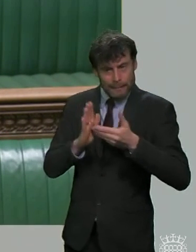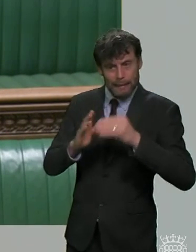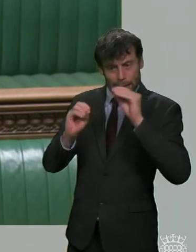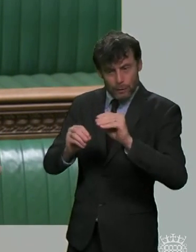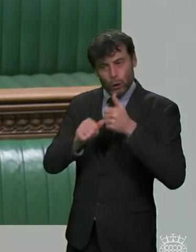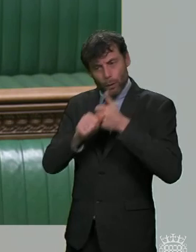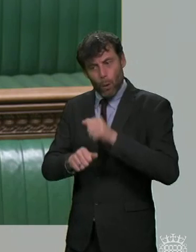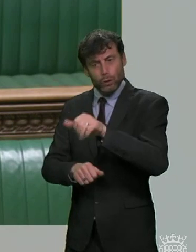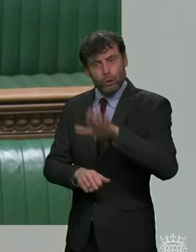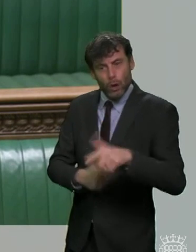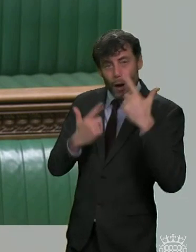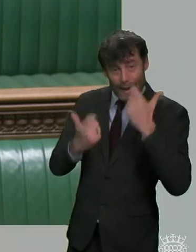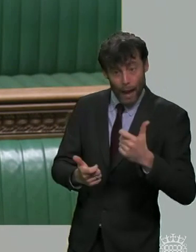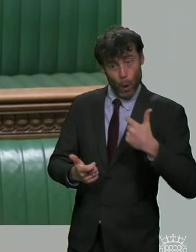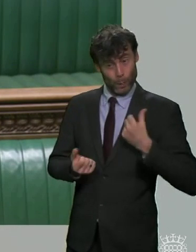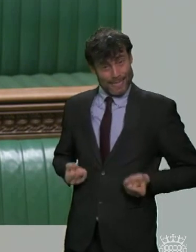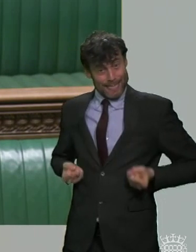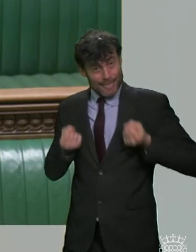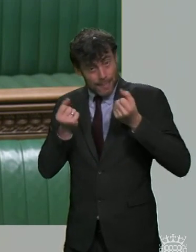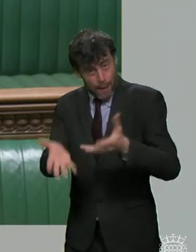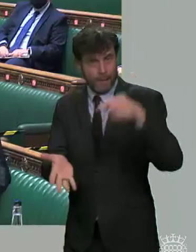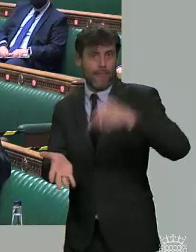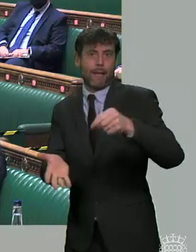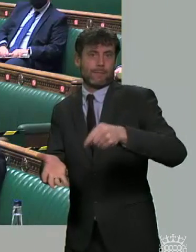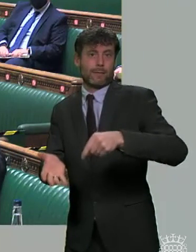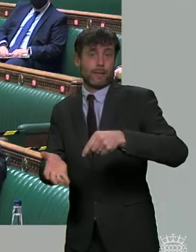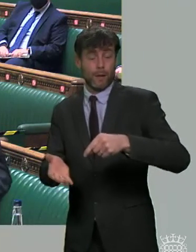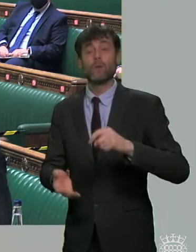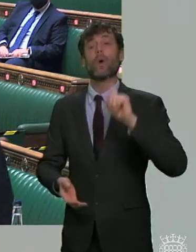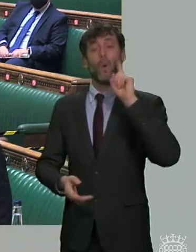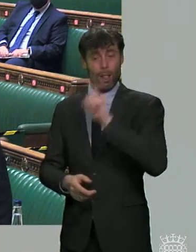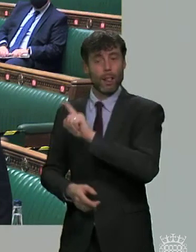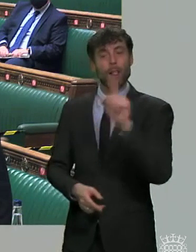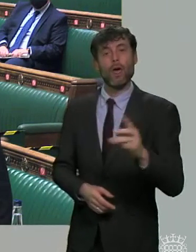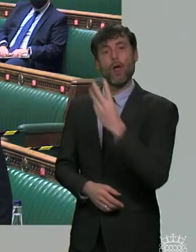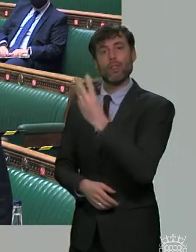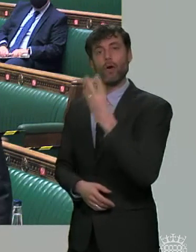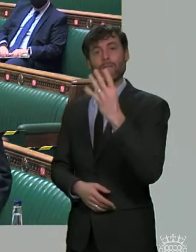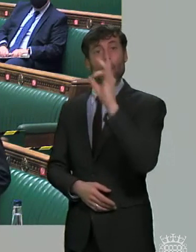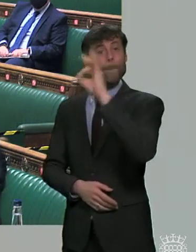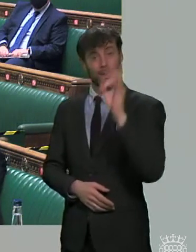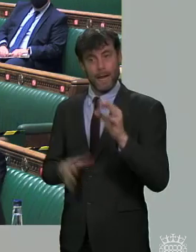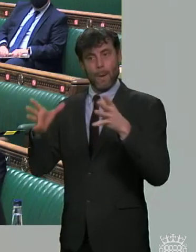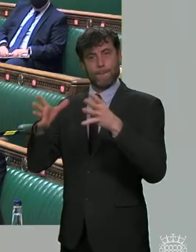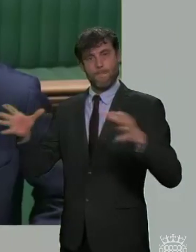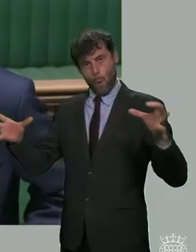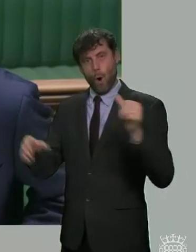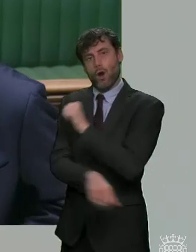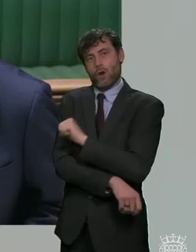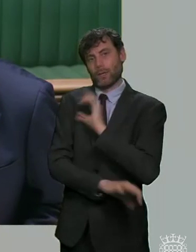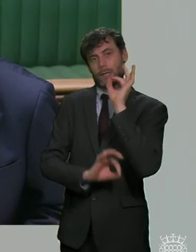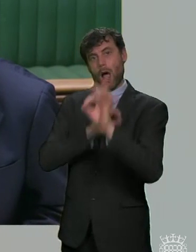It is because of that package that this year we are seeing another 34% increase in applications for nurses.